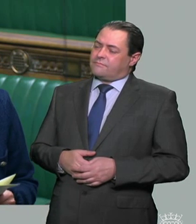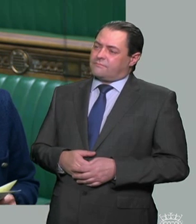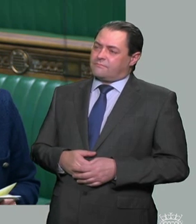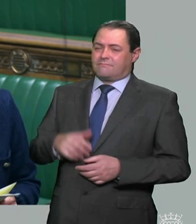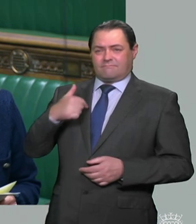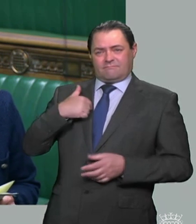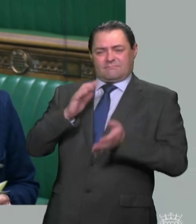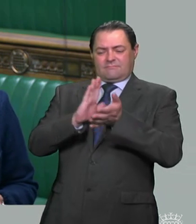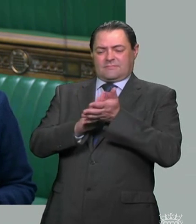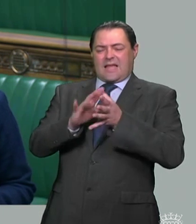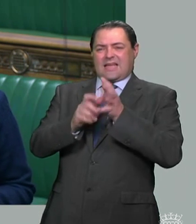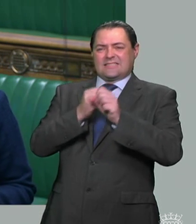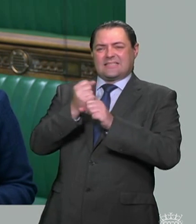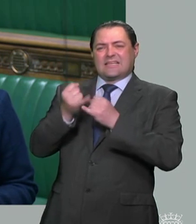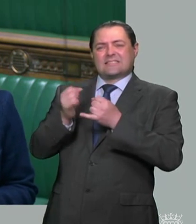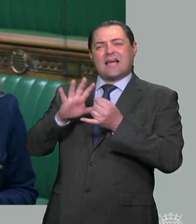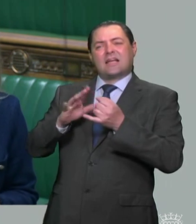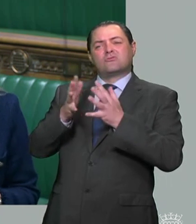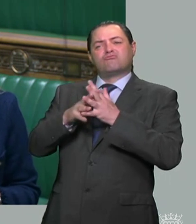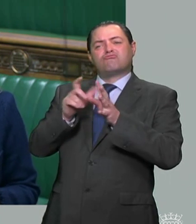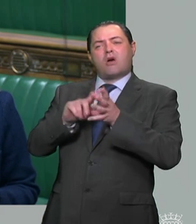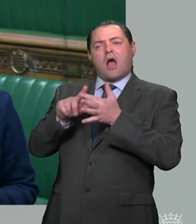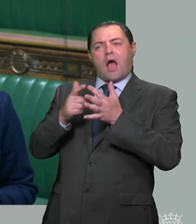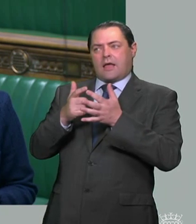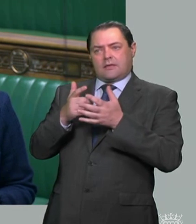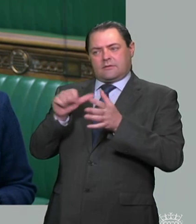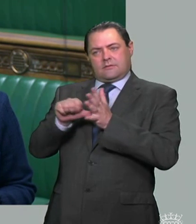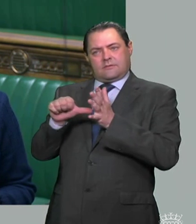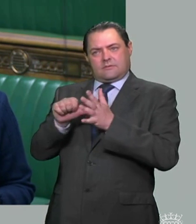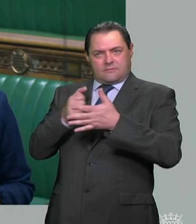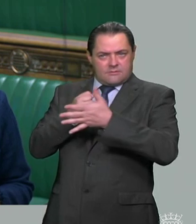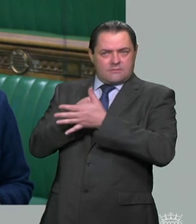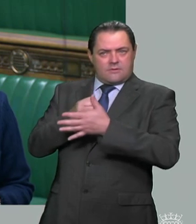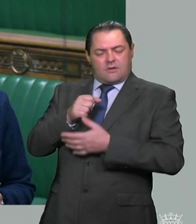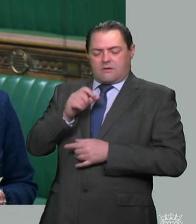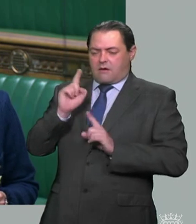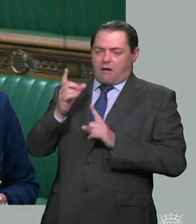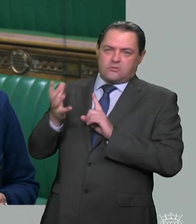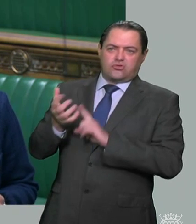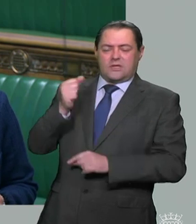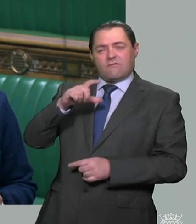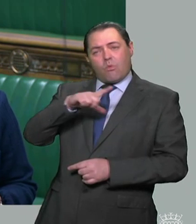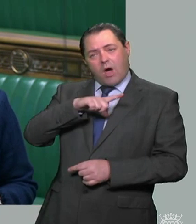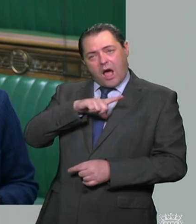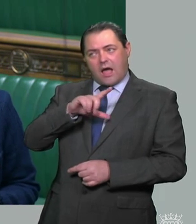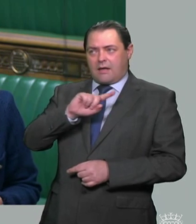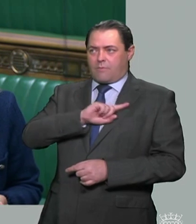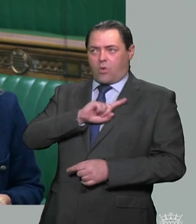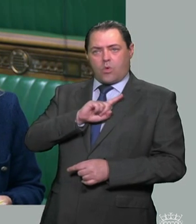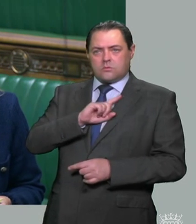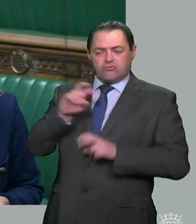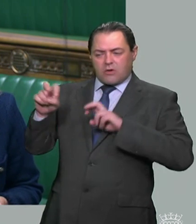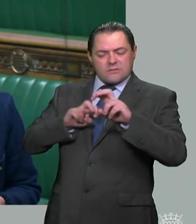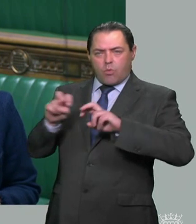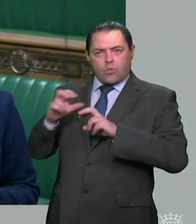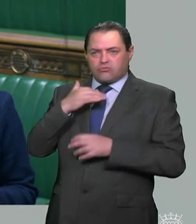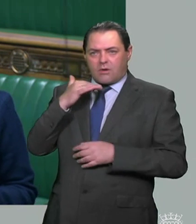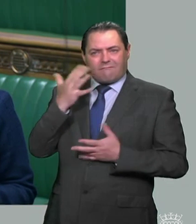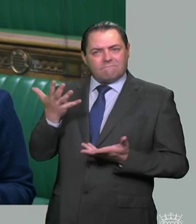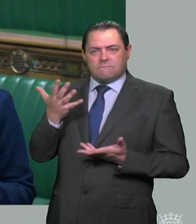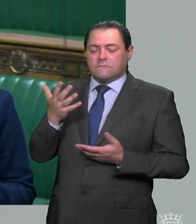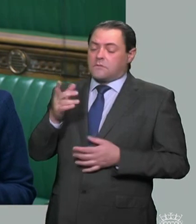Hastings and Rye is being held back, prevented from achieving its potential largely or partly due to a lack of transport infrastructure.